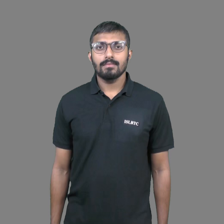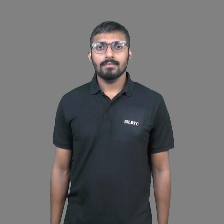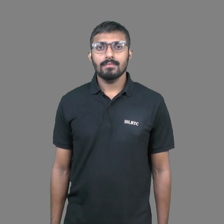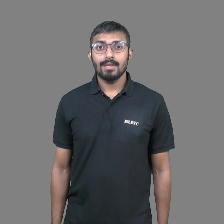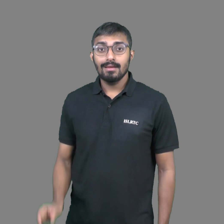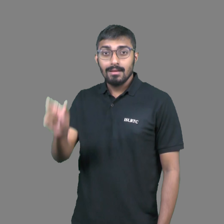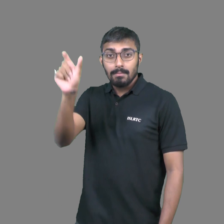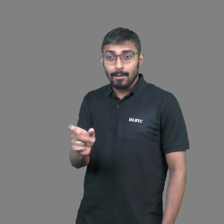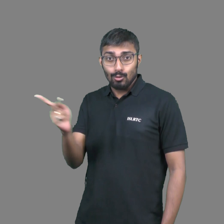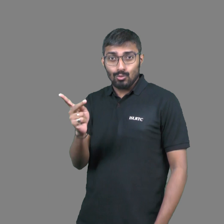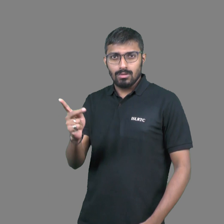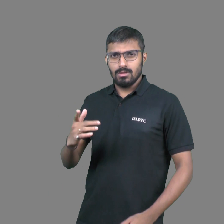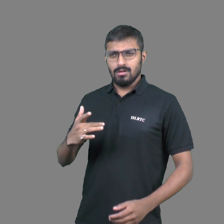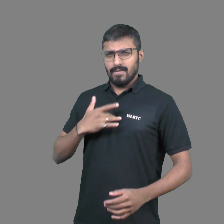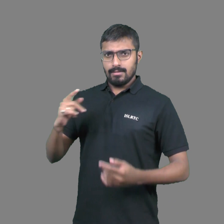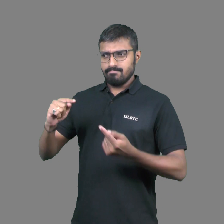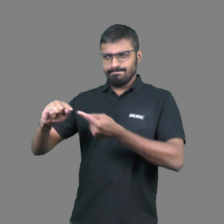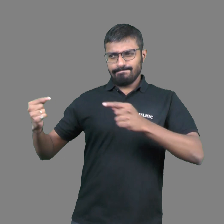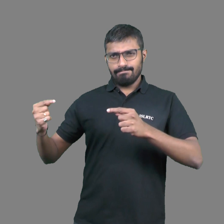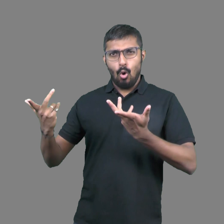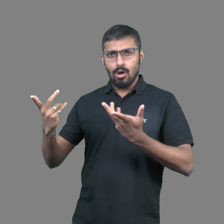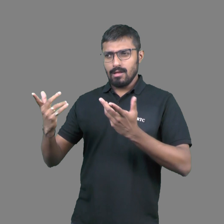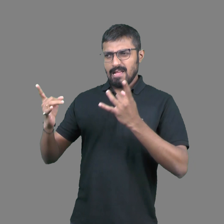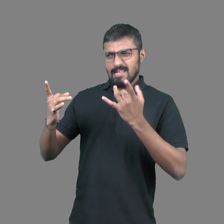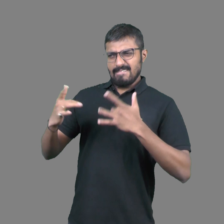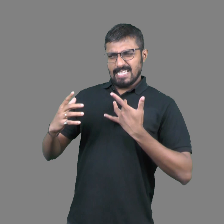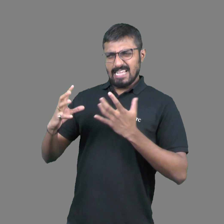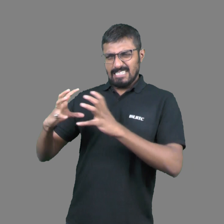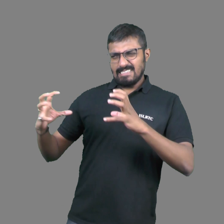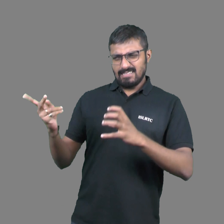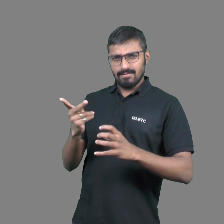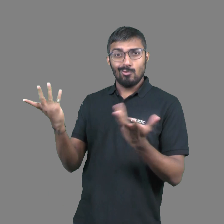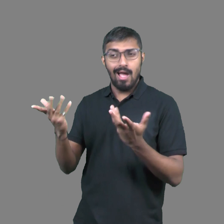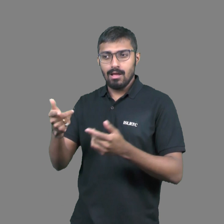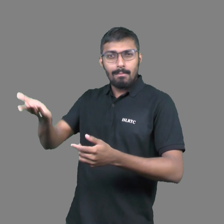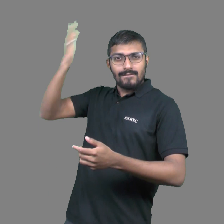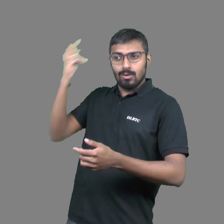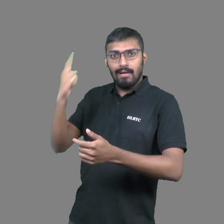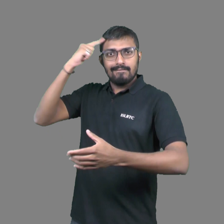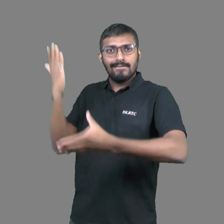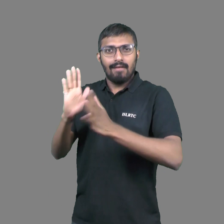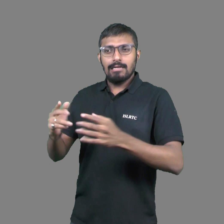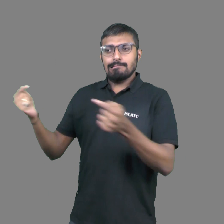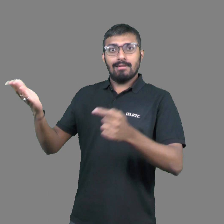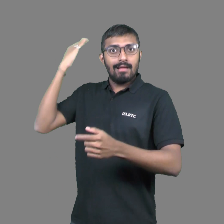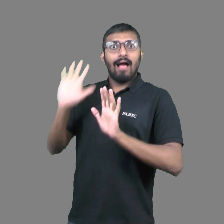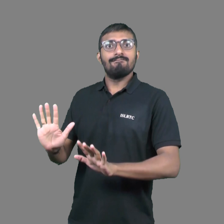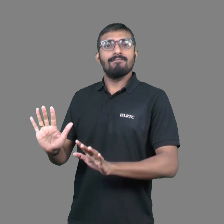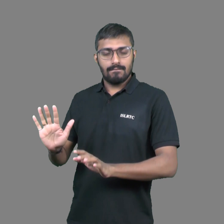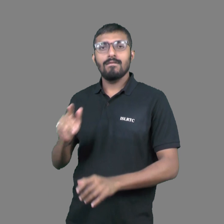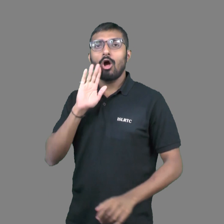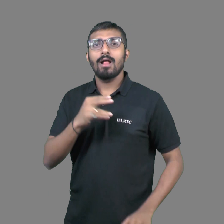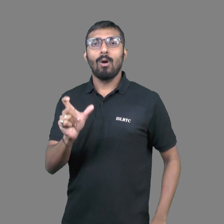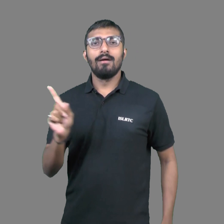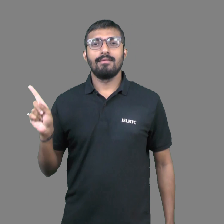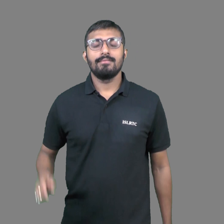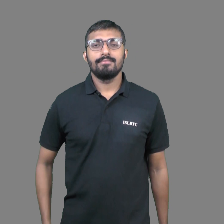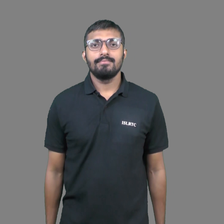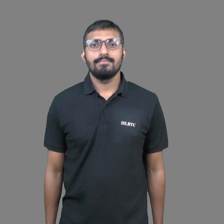Bad Blood